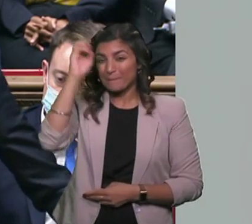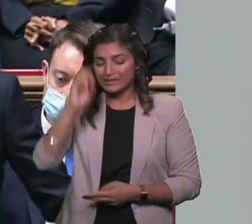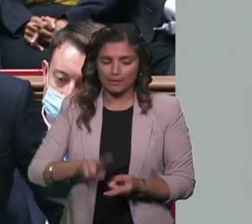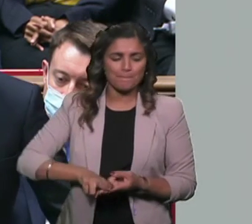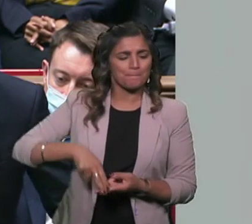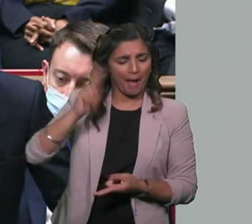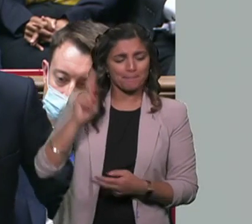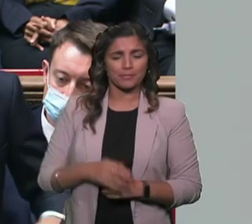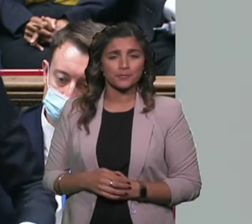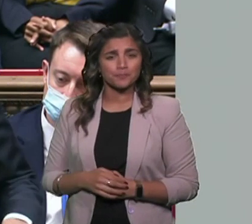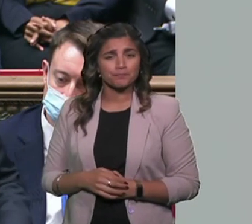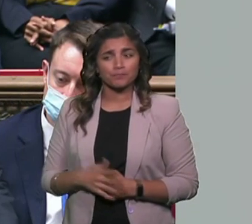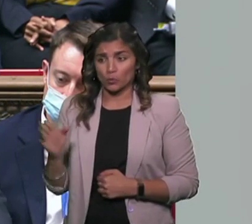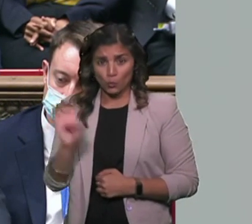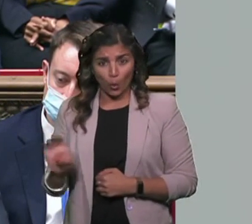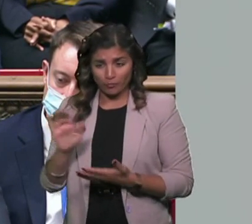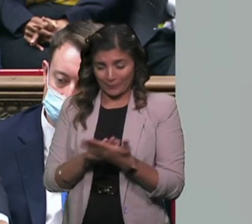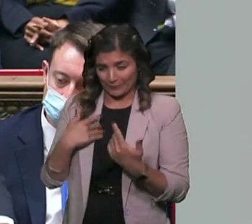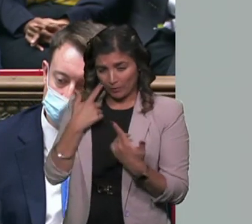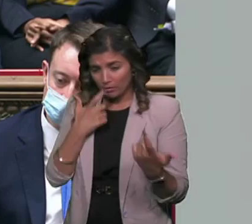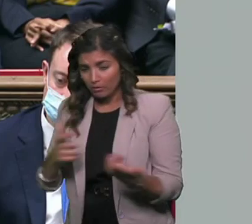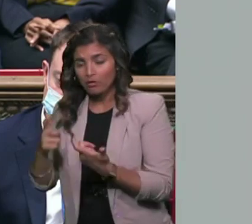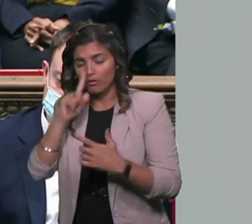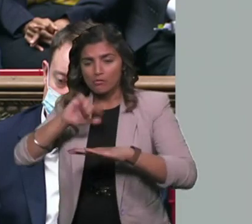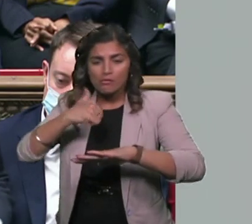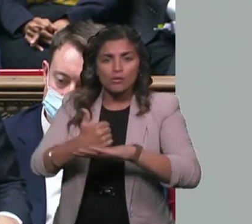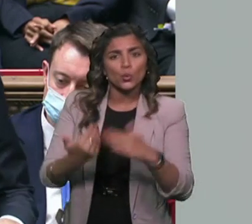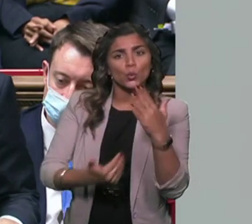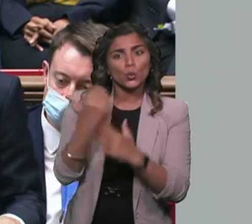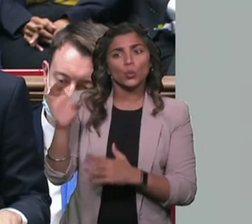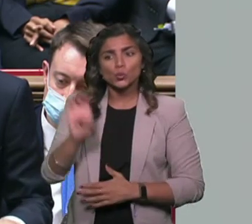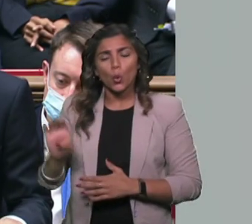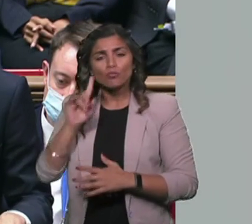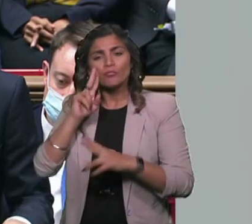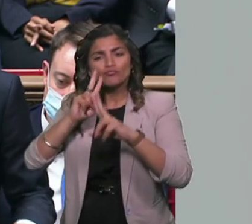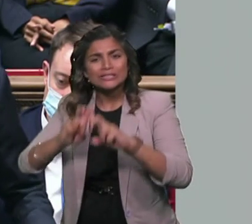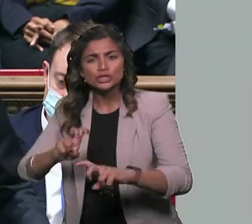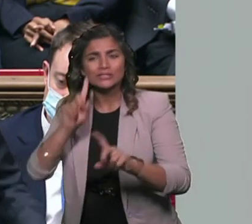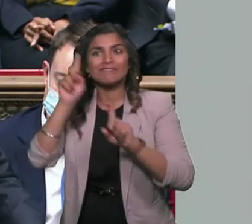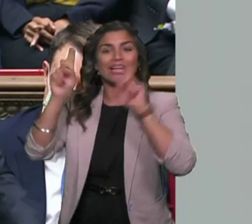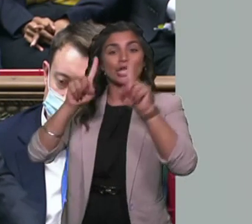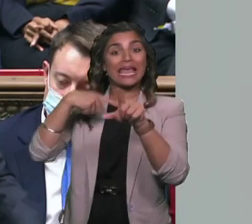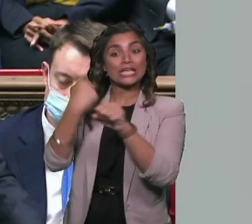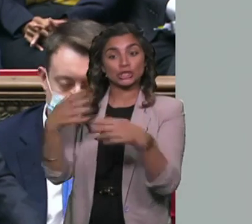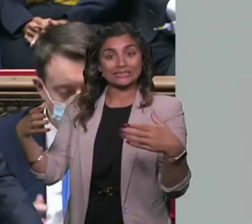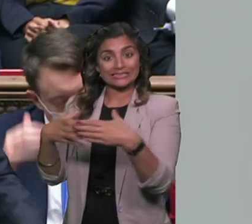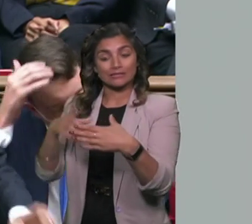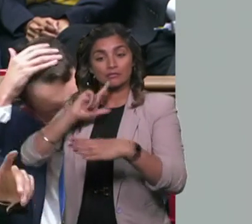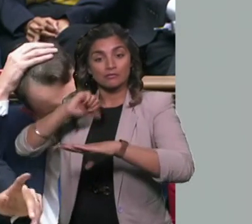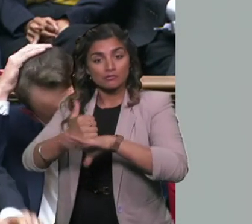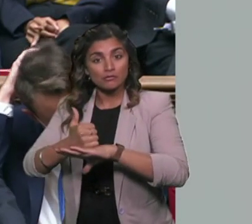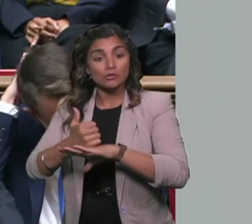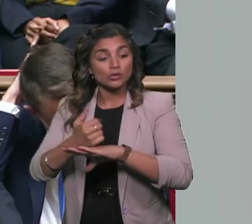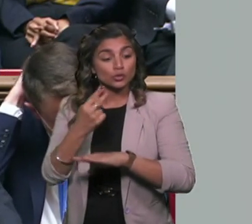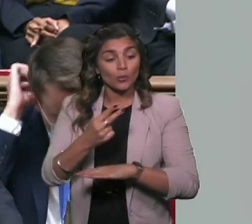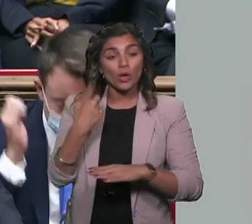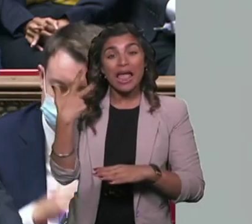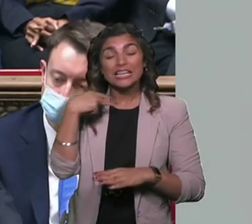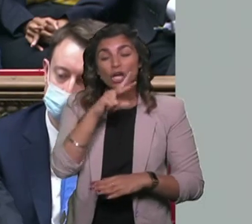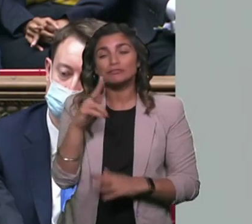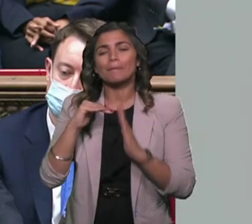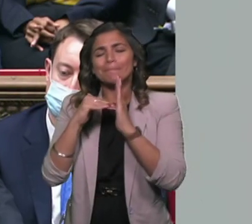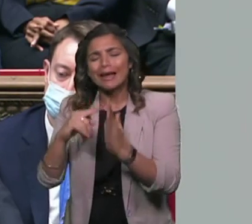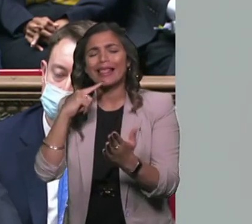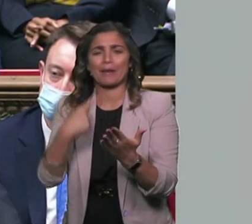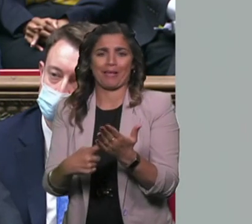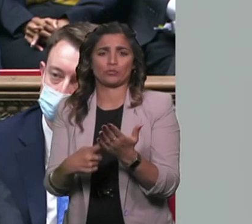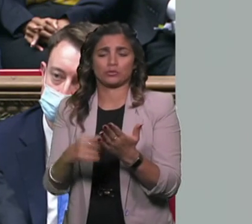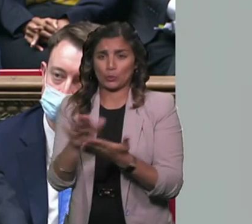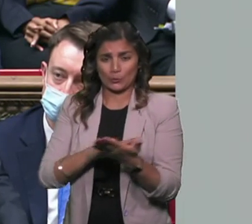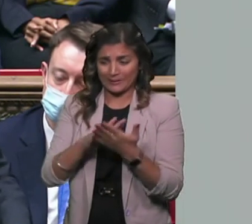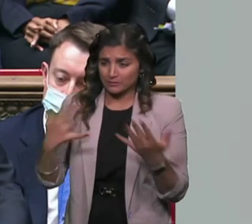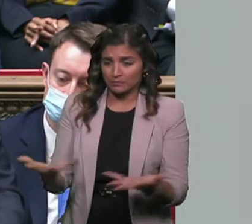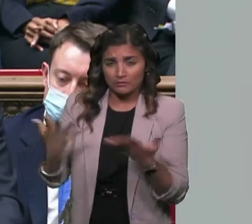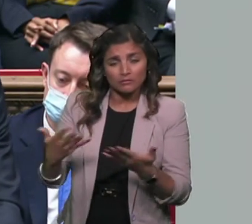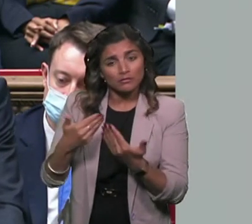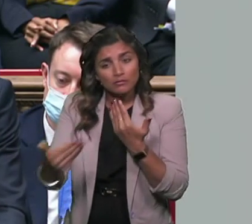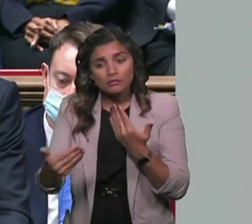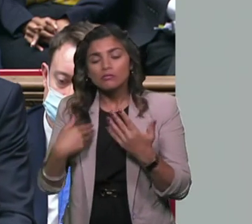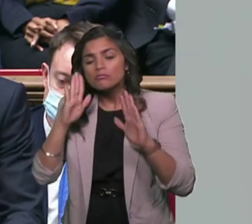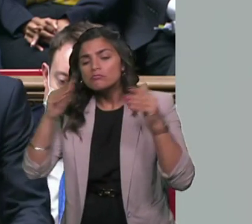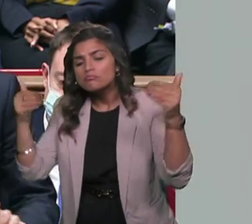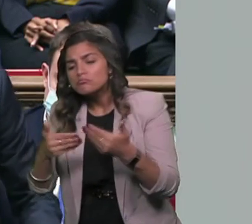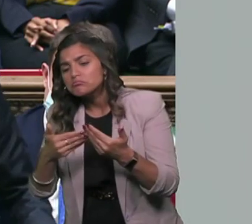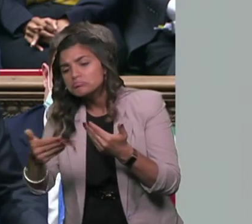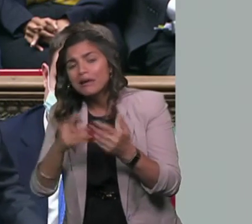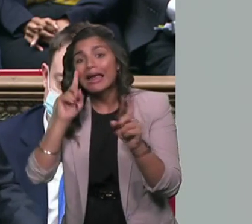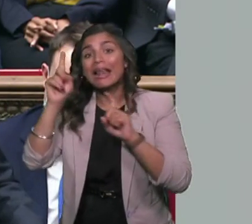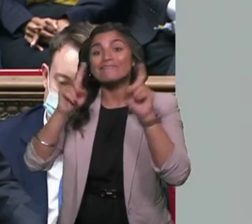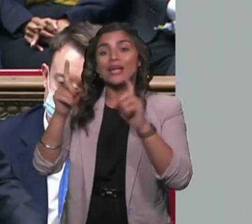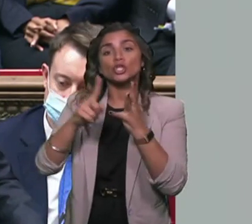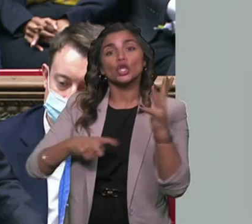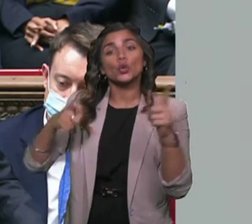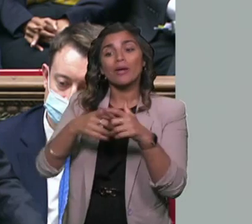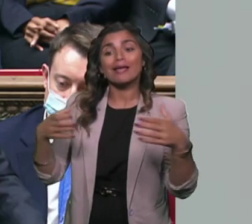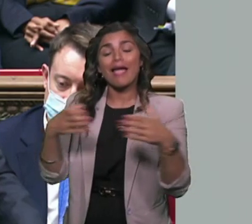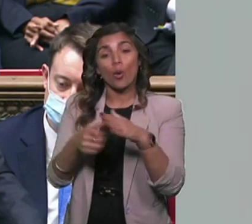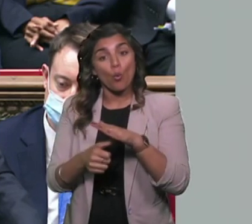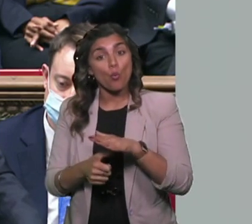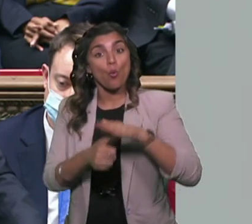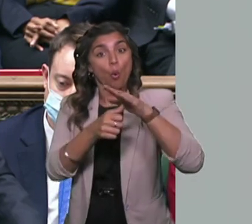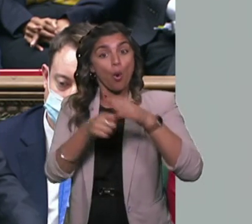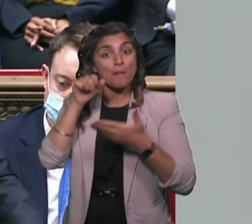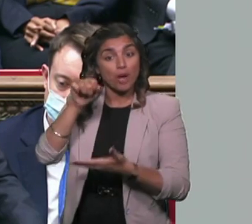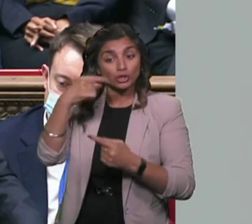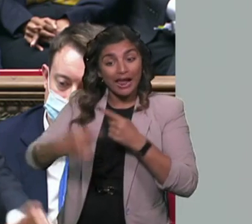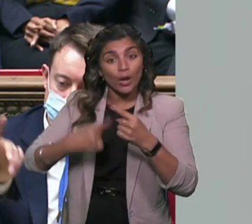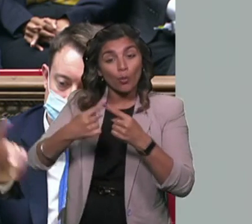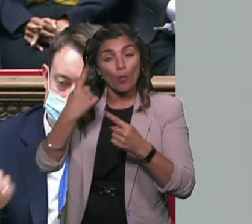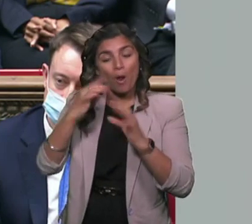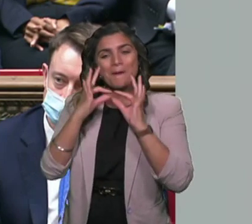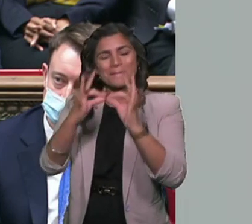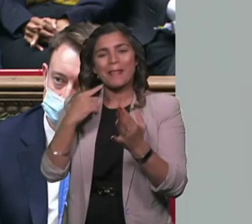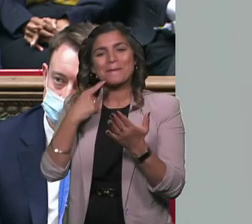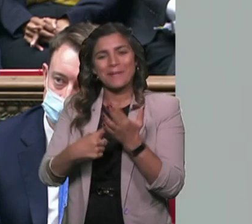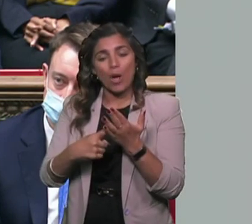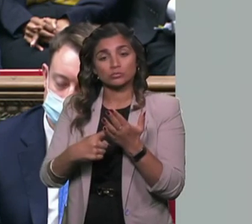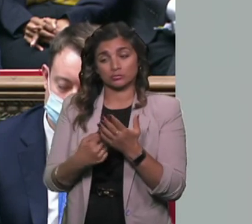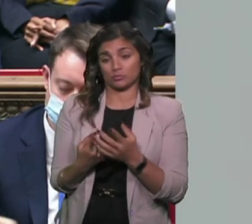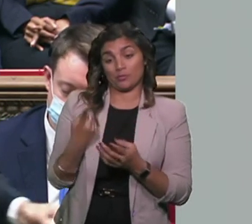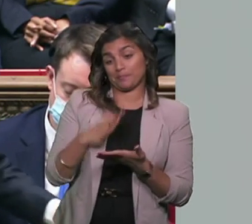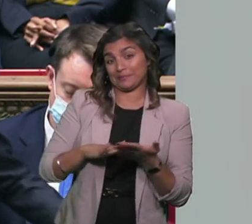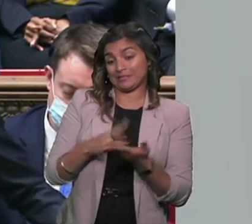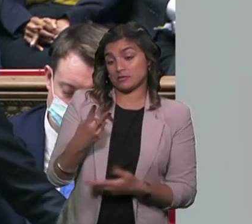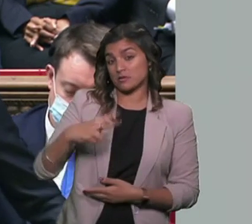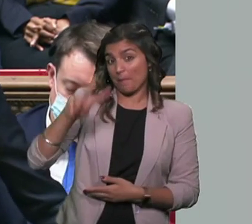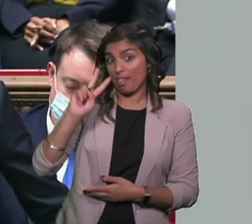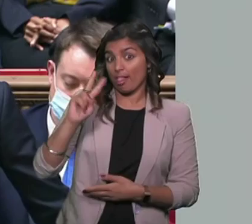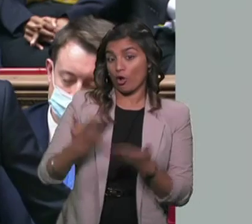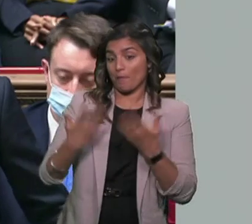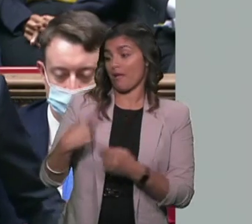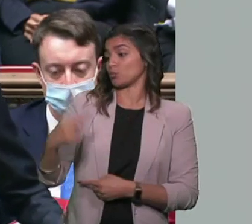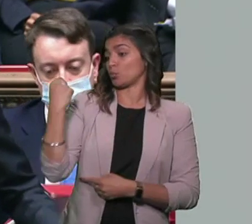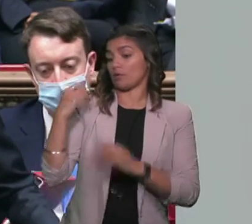Horizon Europe; establish the new Advanced Research and Invention Agency with £800 million by 2025-26; and strengthen our focus on late-stage innovation, increasing Innovate UK’s annual core budget to £1 billion, double what it was at the start of the Parliament.